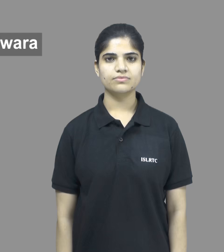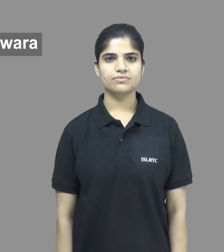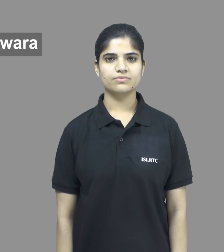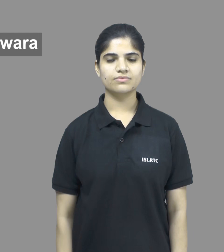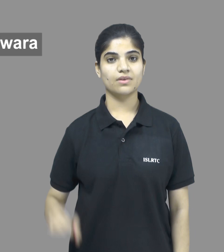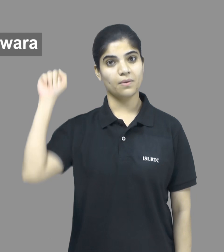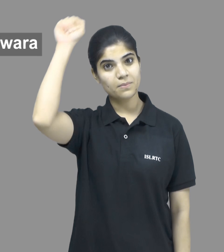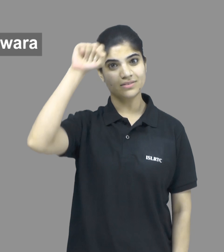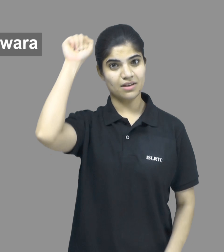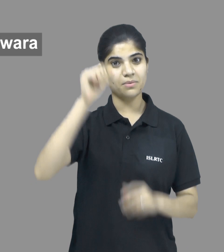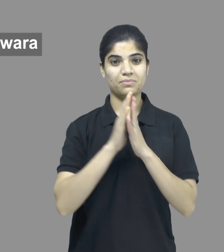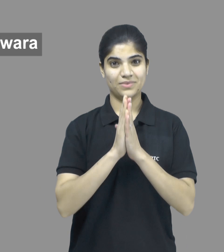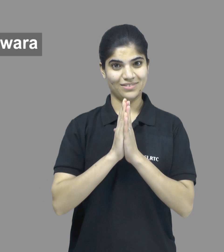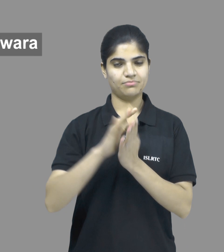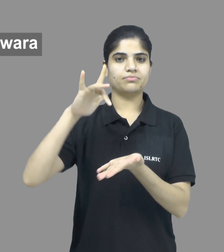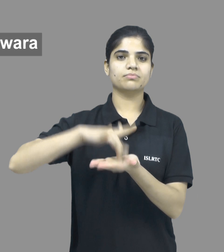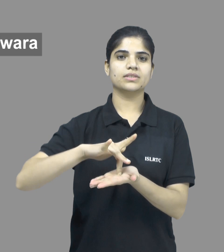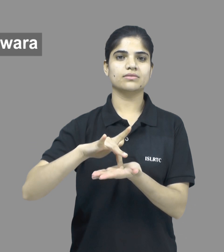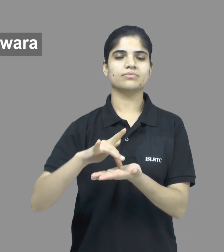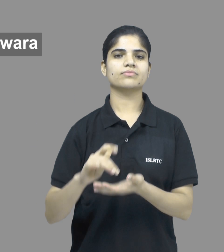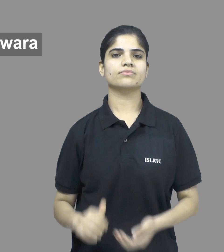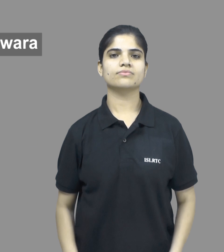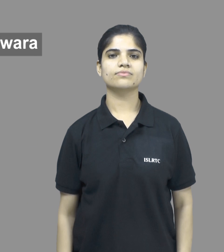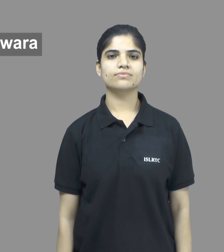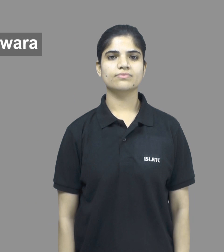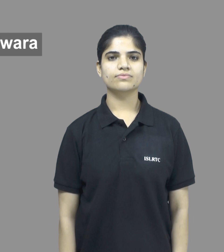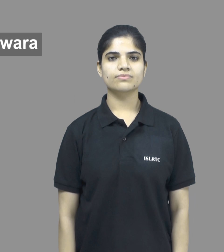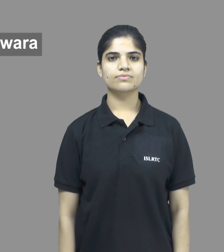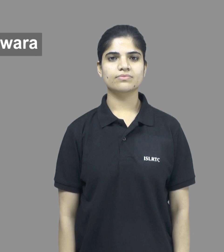Gurudwara